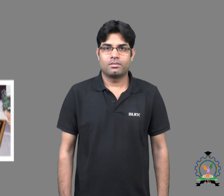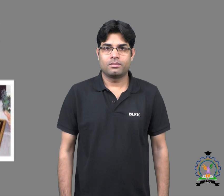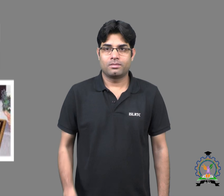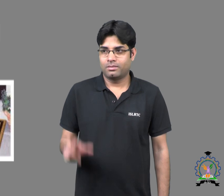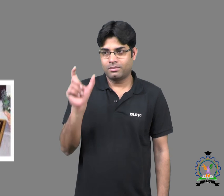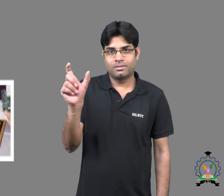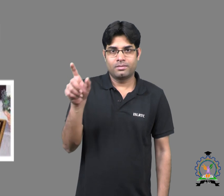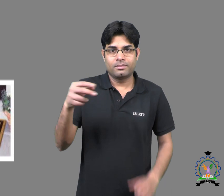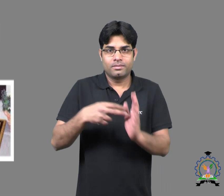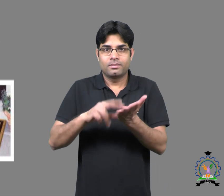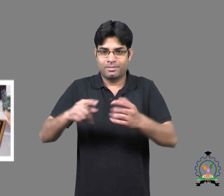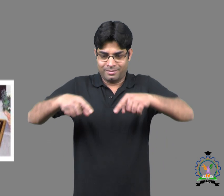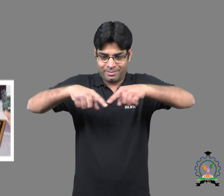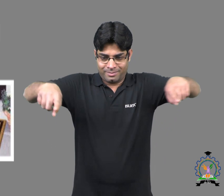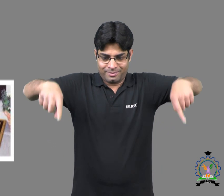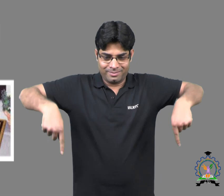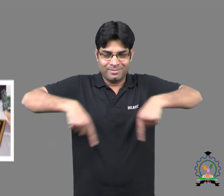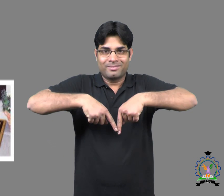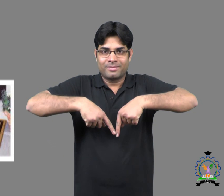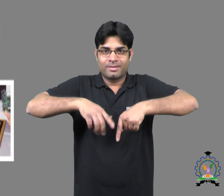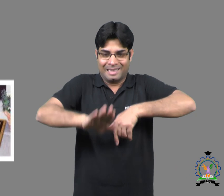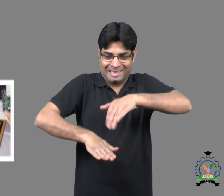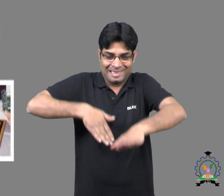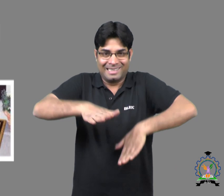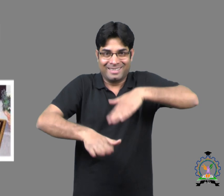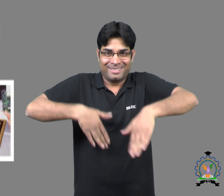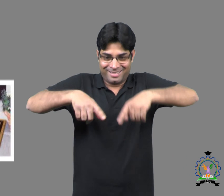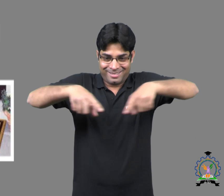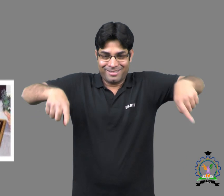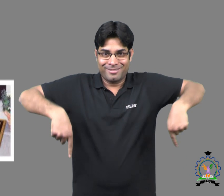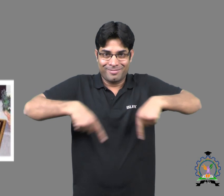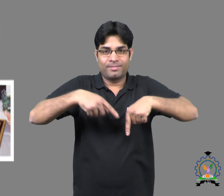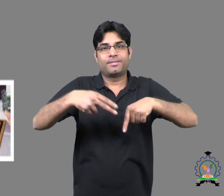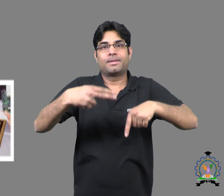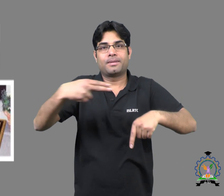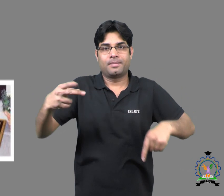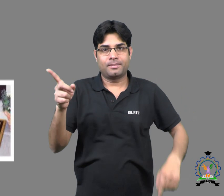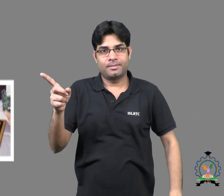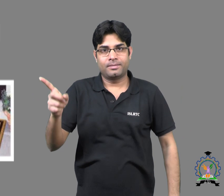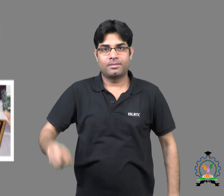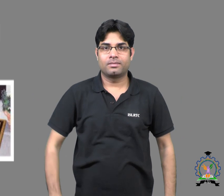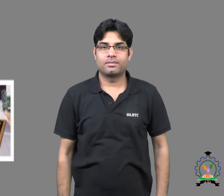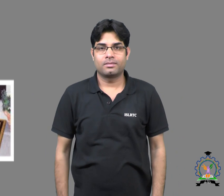Foot Mat Doormat